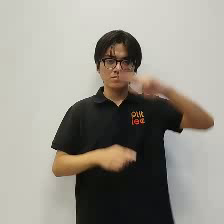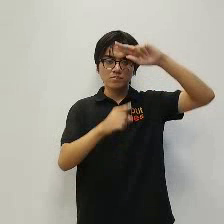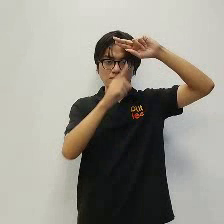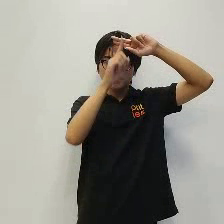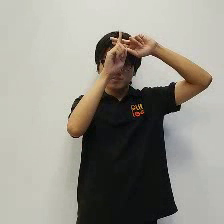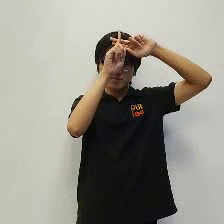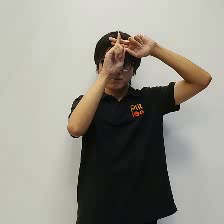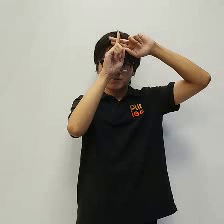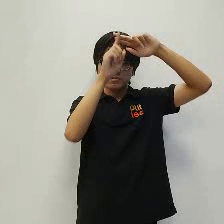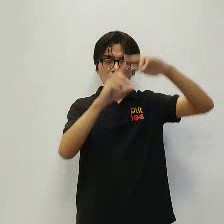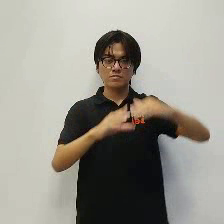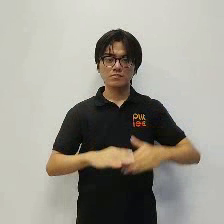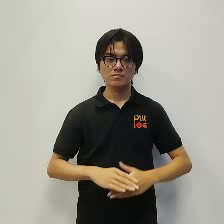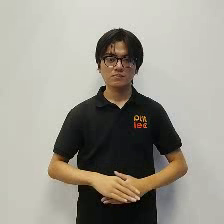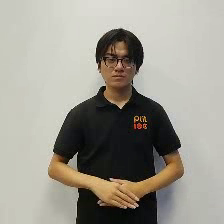Bệnh viện